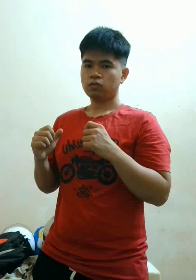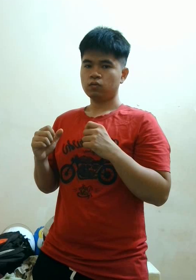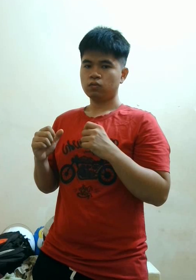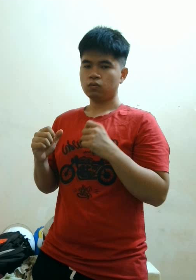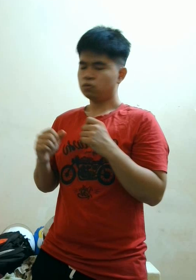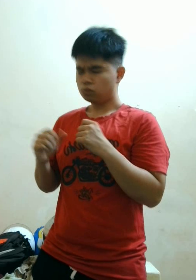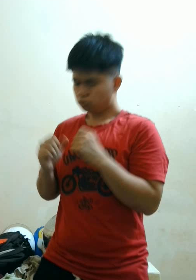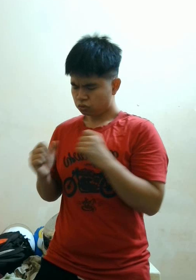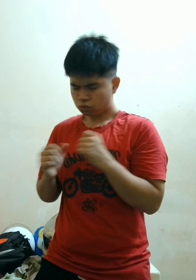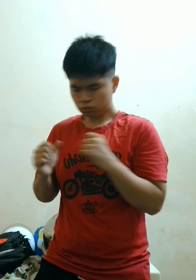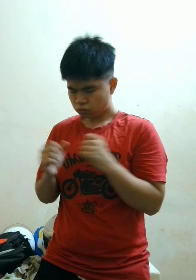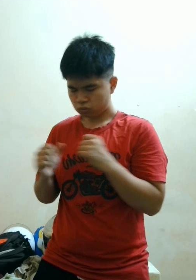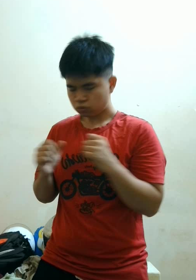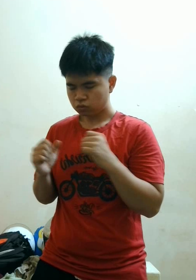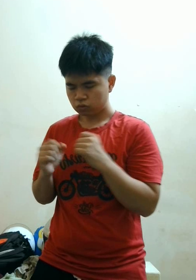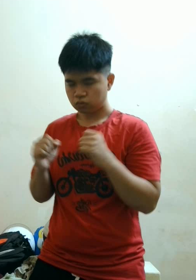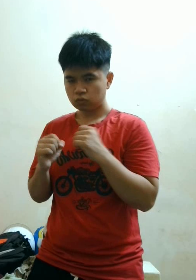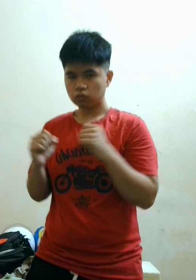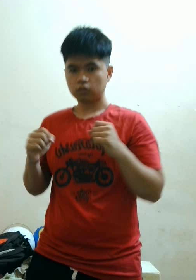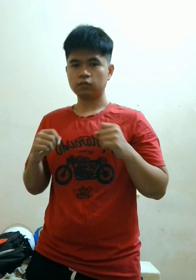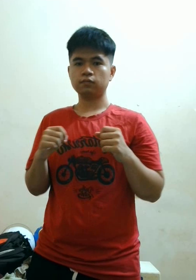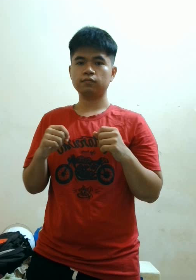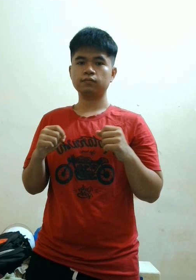lanh